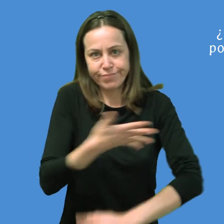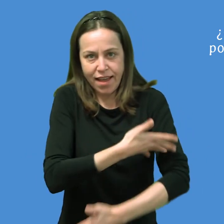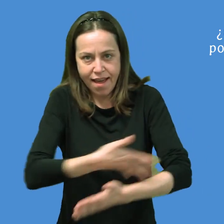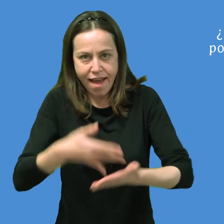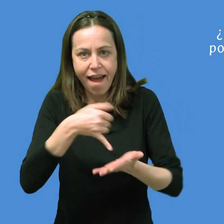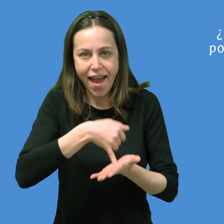sangre